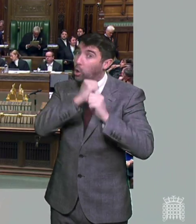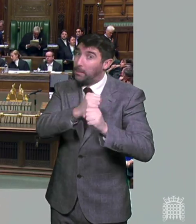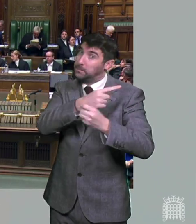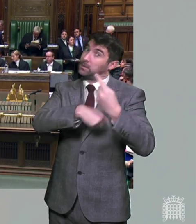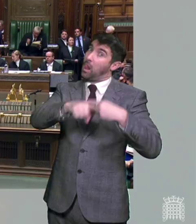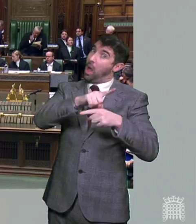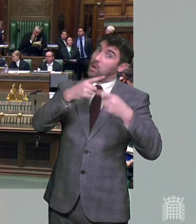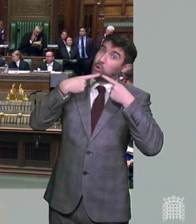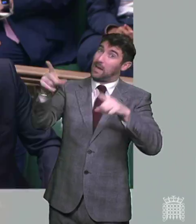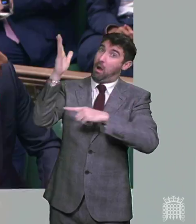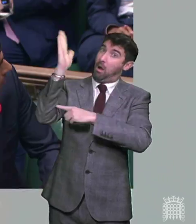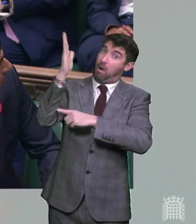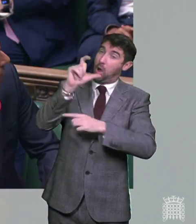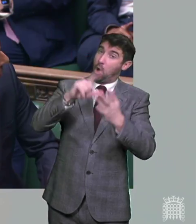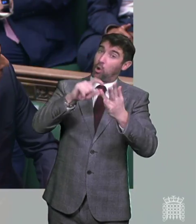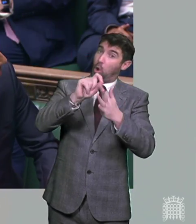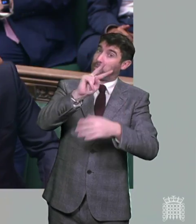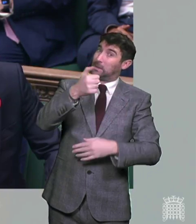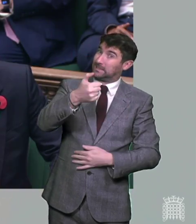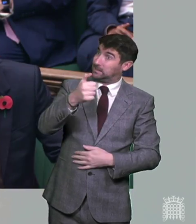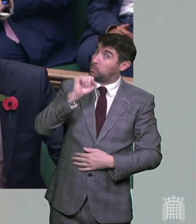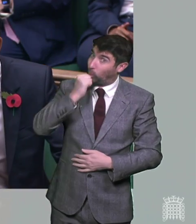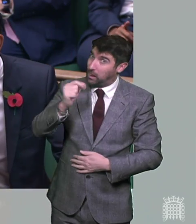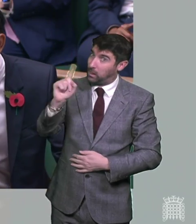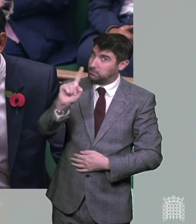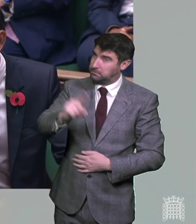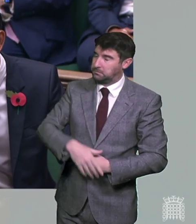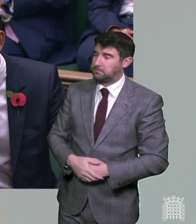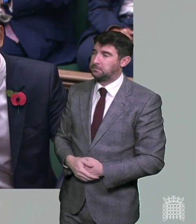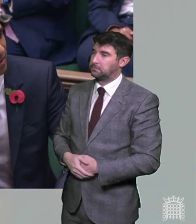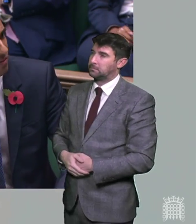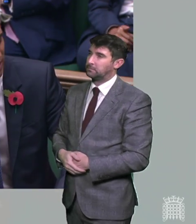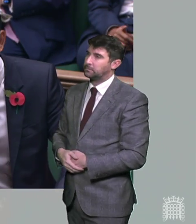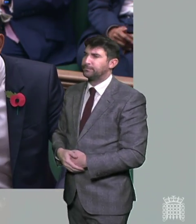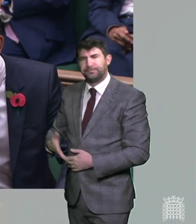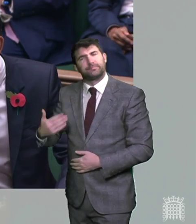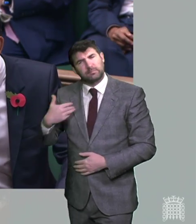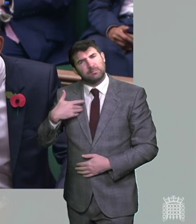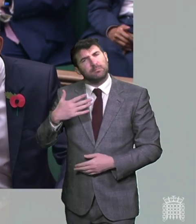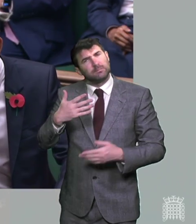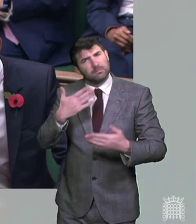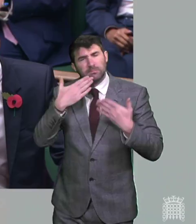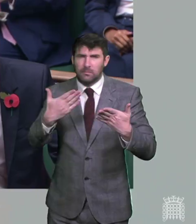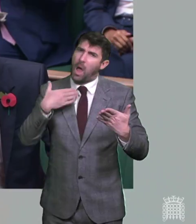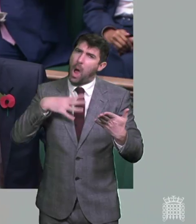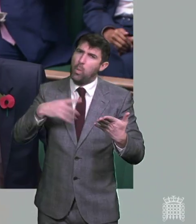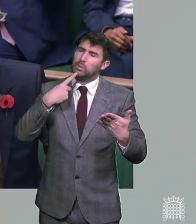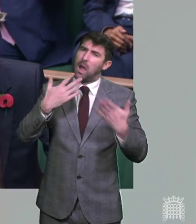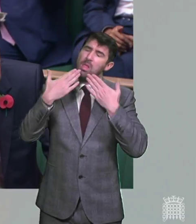I thank my right honourable Friend for her work and the role she has played in championing our fight against climate change.